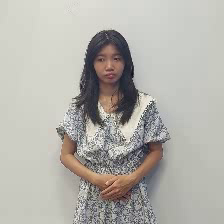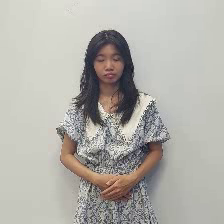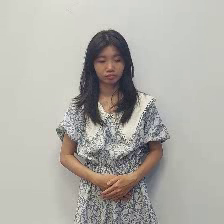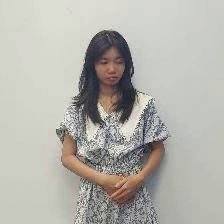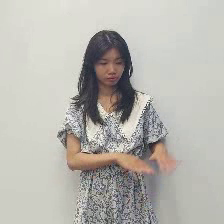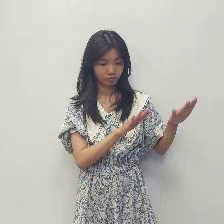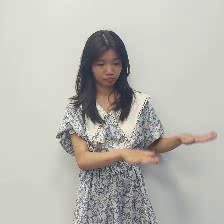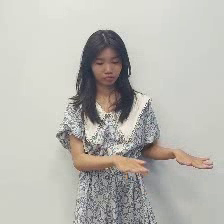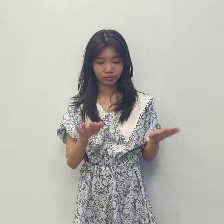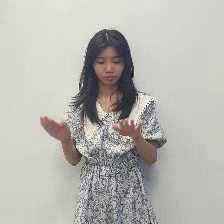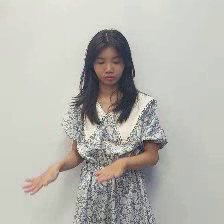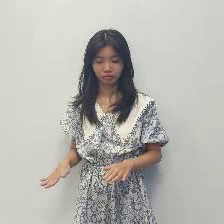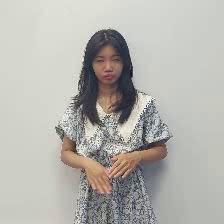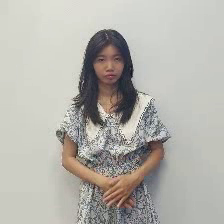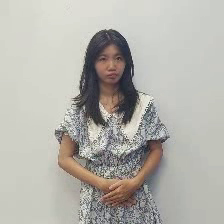Chậm lại